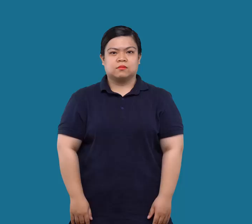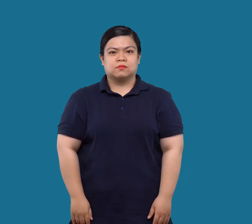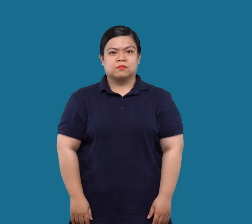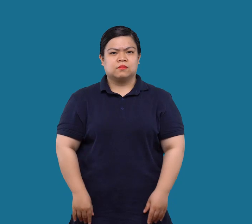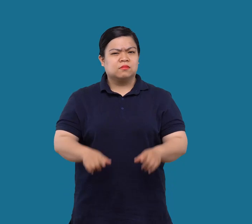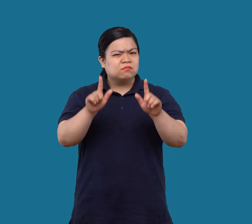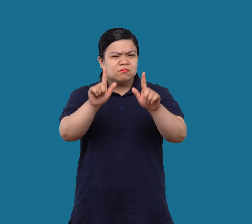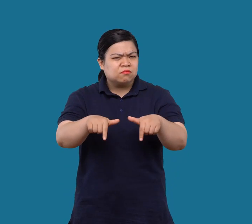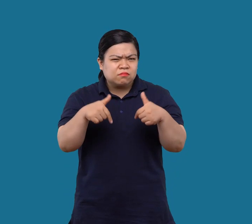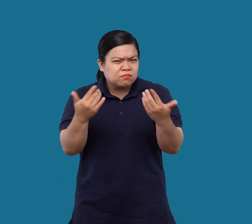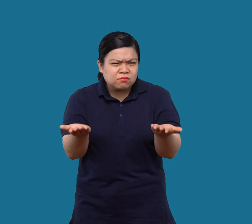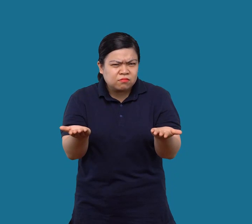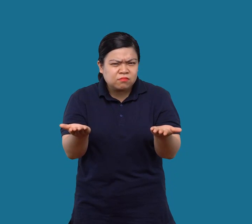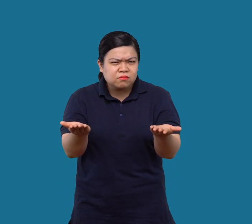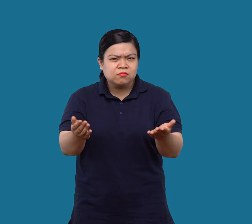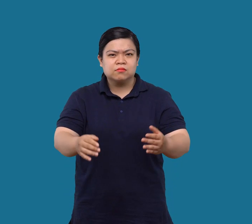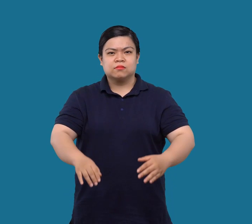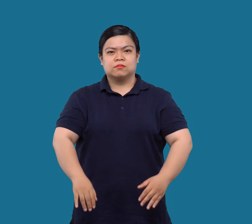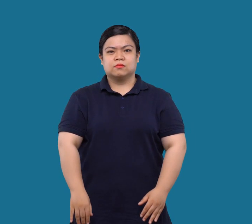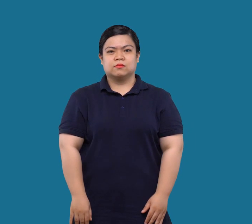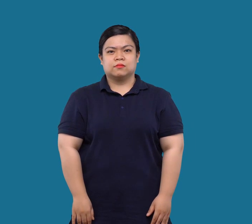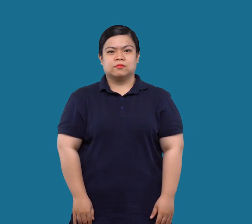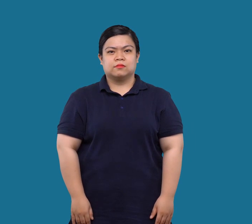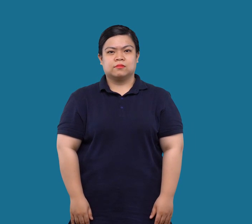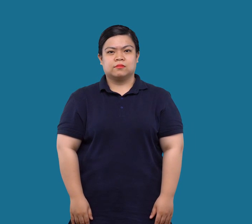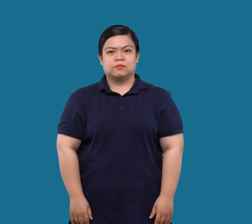thế nào?